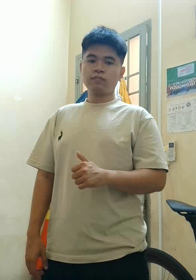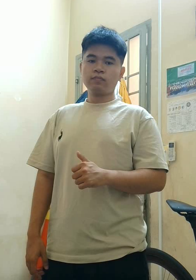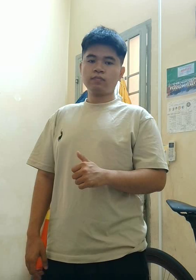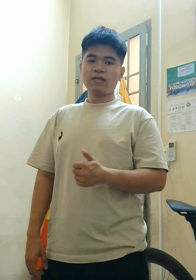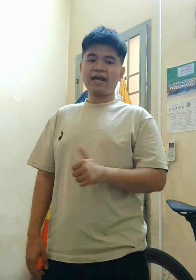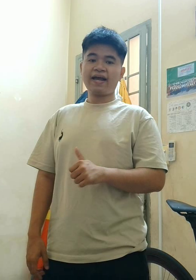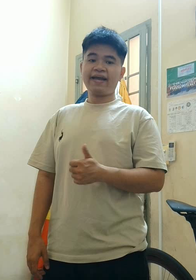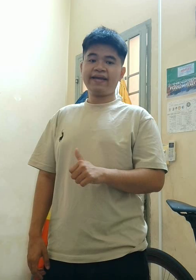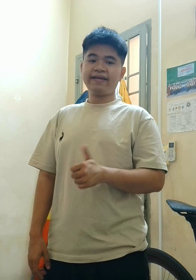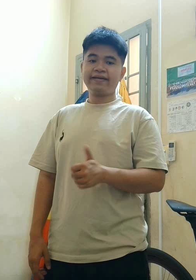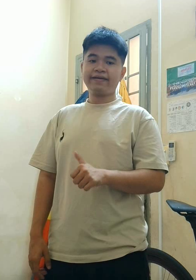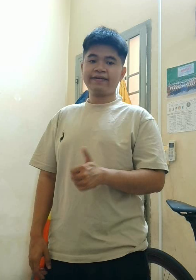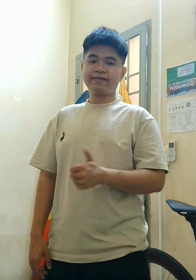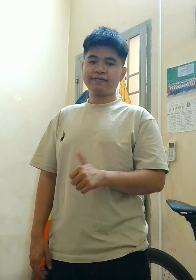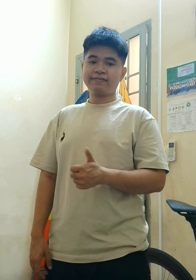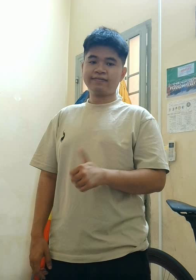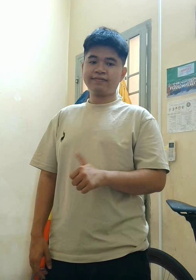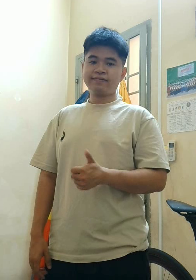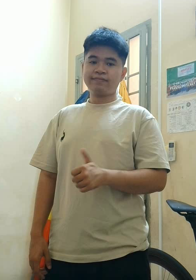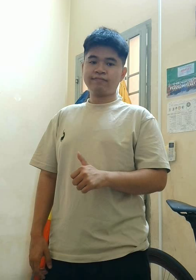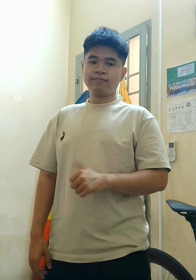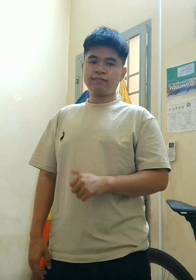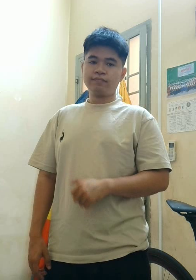ai